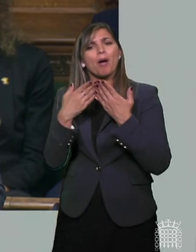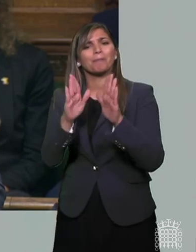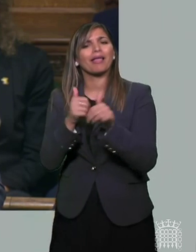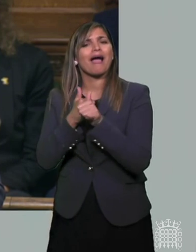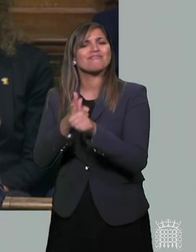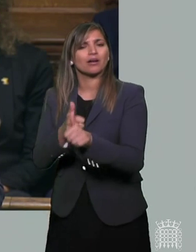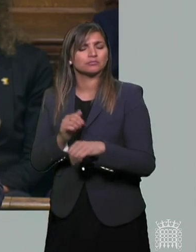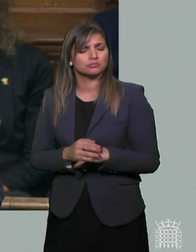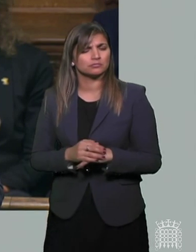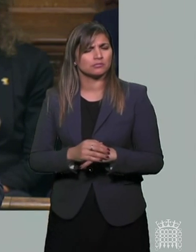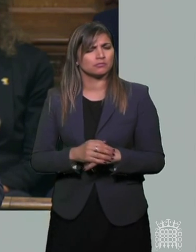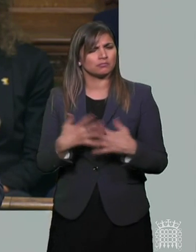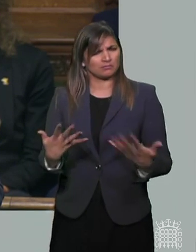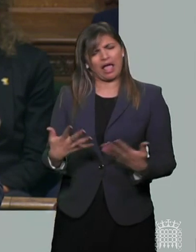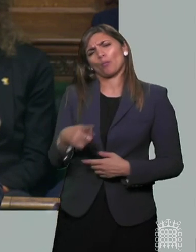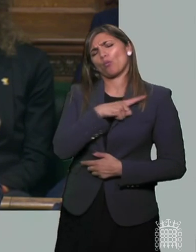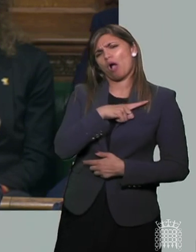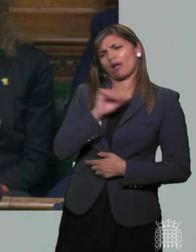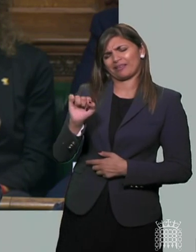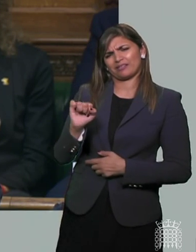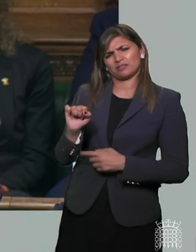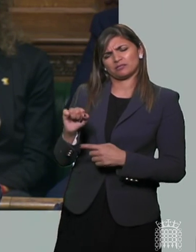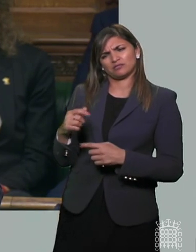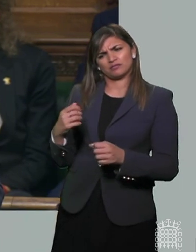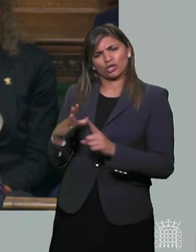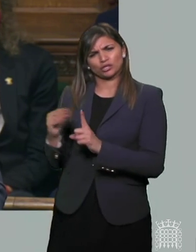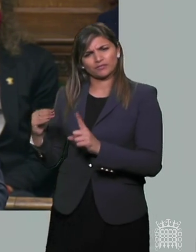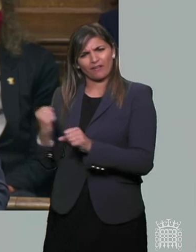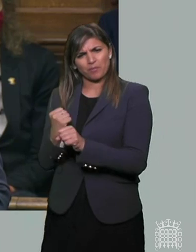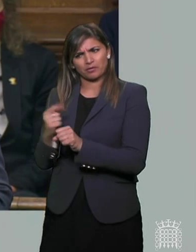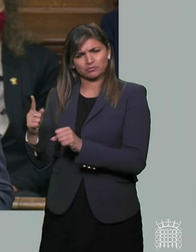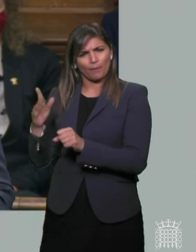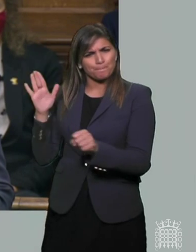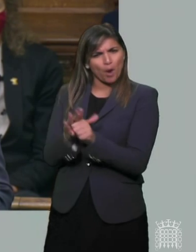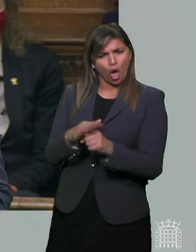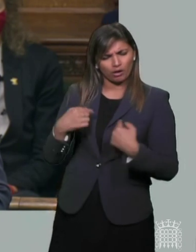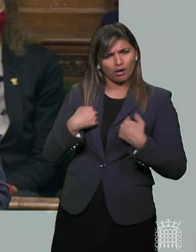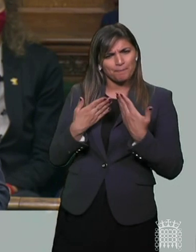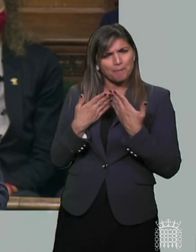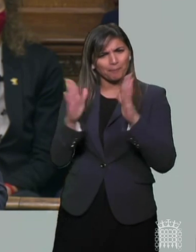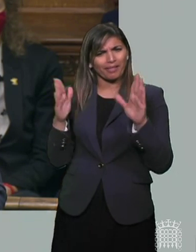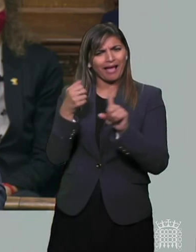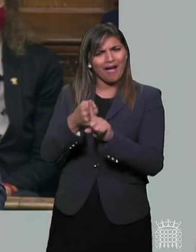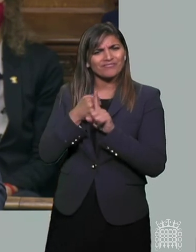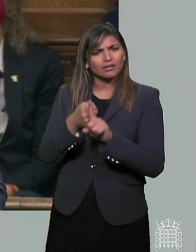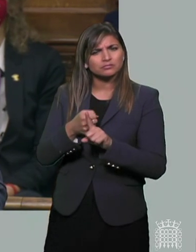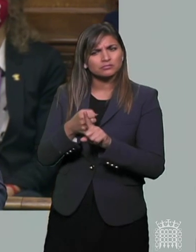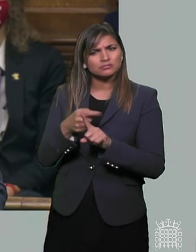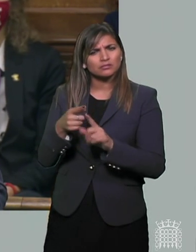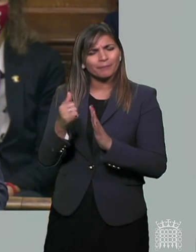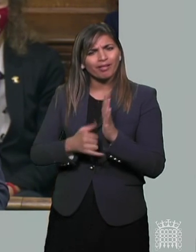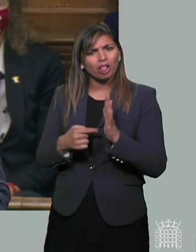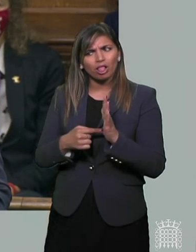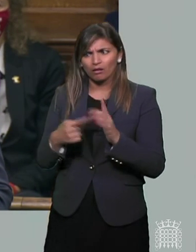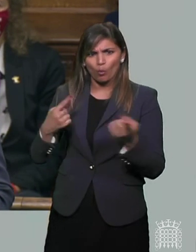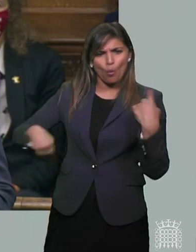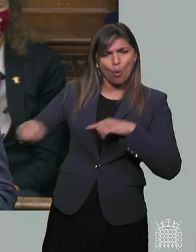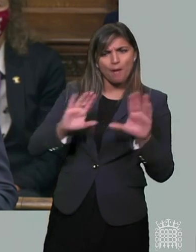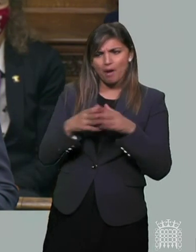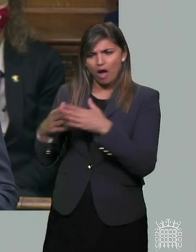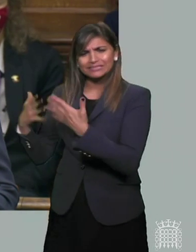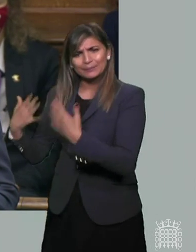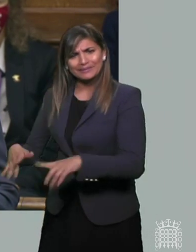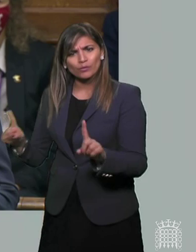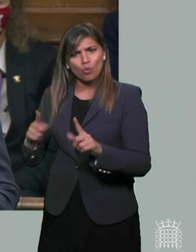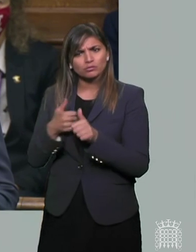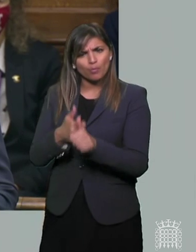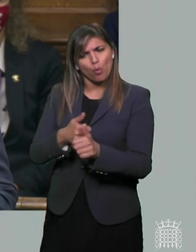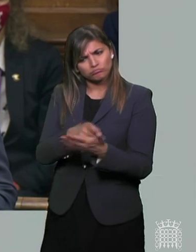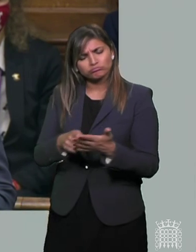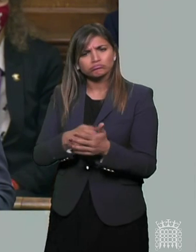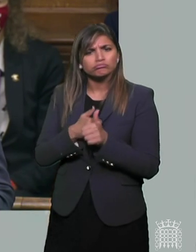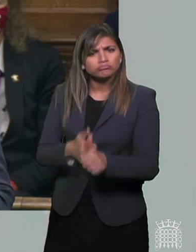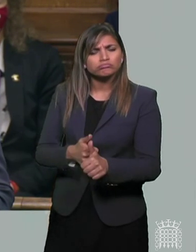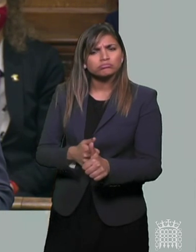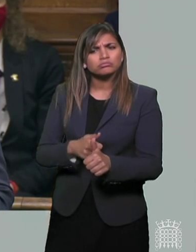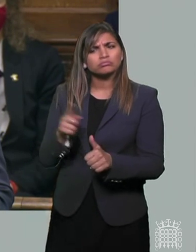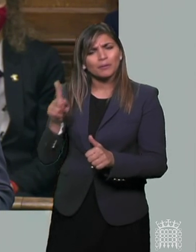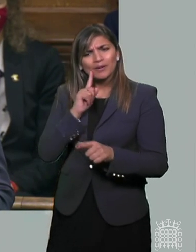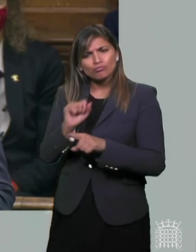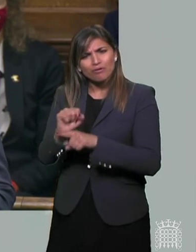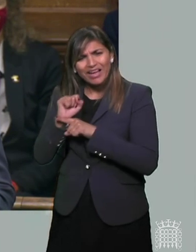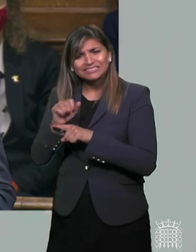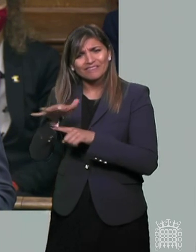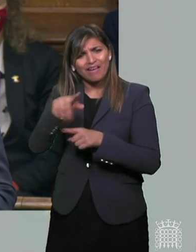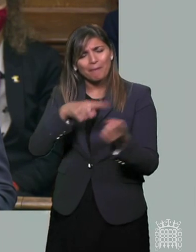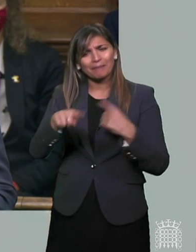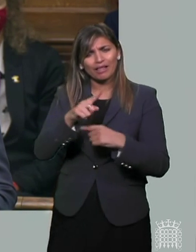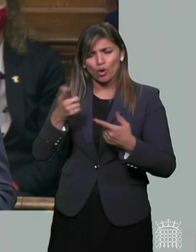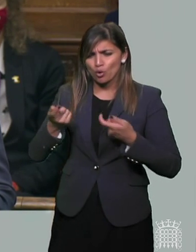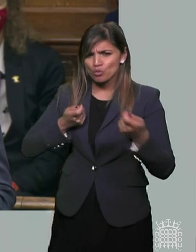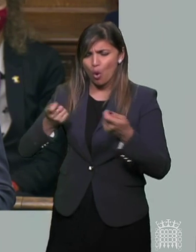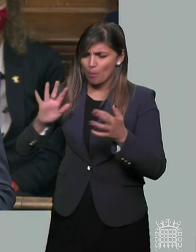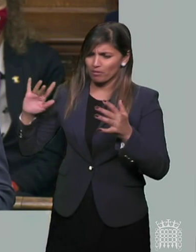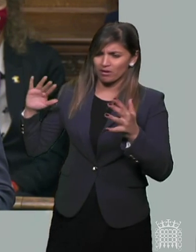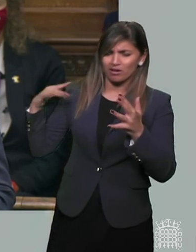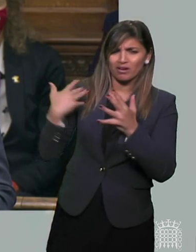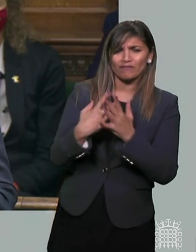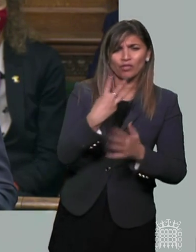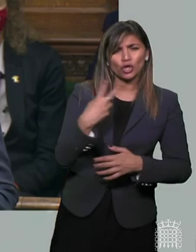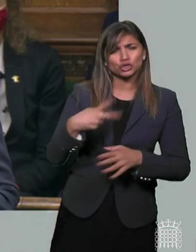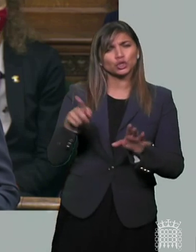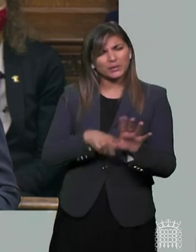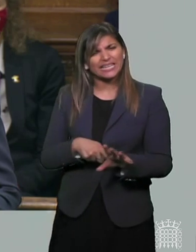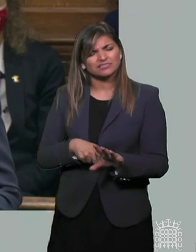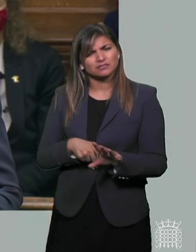Why, then, have his Government repeatedly blocked my Public Advocate Bill, which has cross-party support and would prevent families bereaved by public disasters from ever again having to endure what the Hillsborough families have had to cope with over the past 32 years?